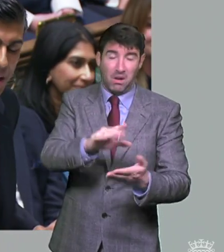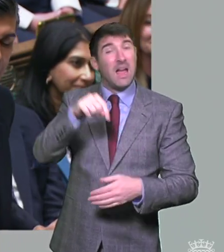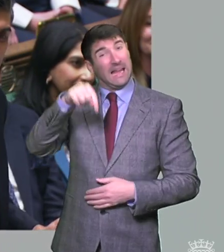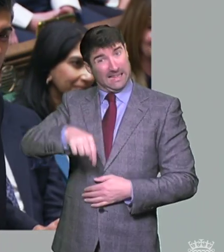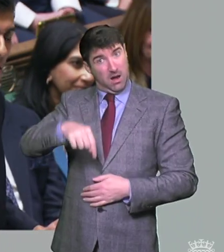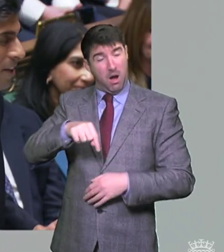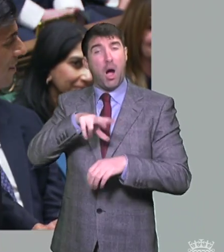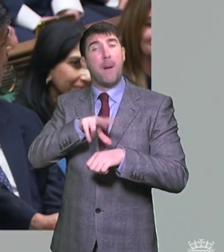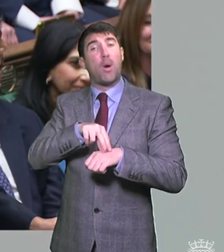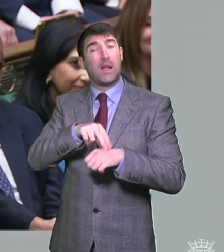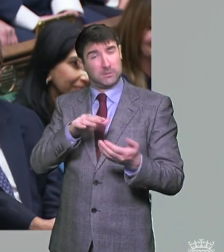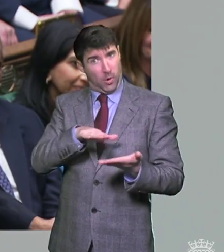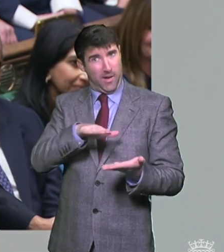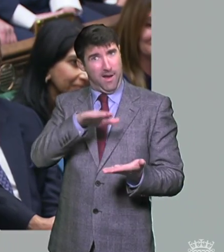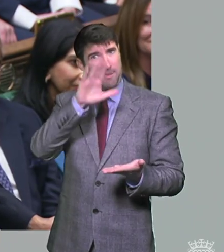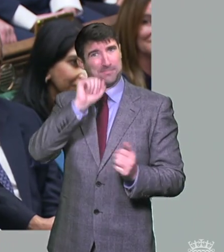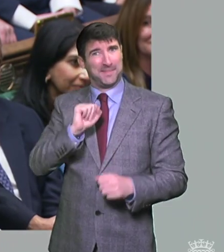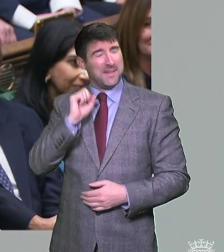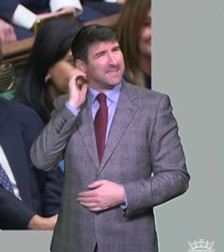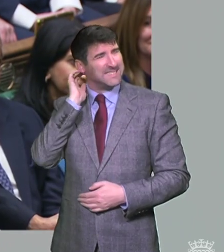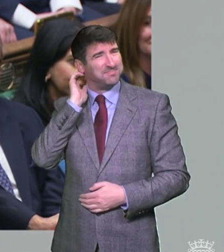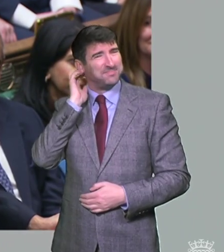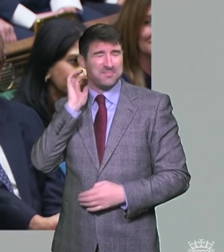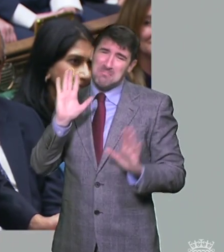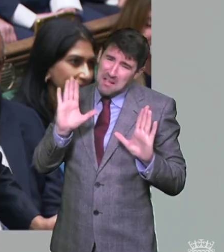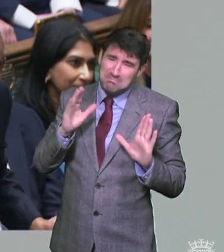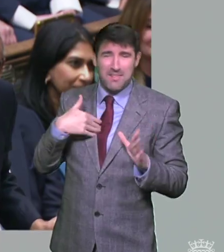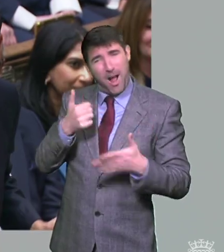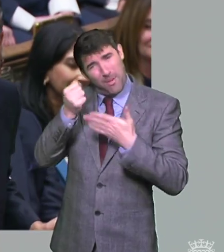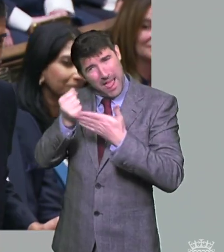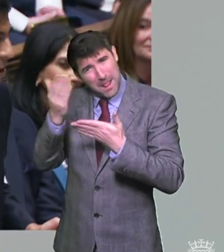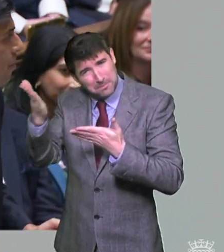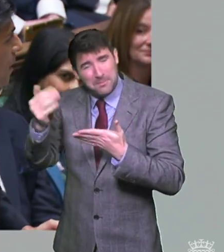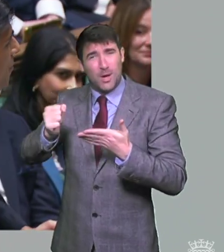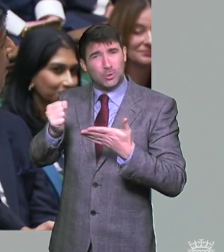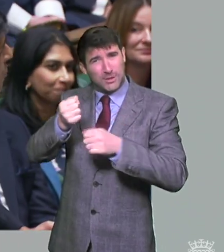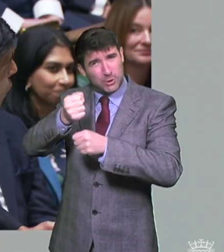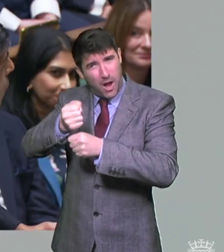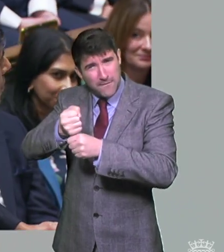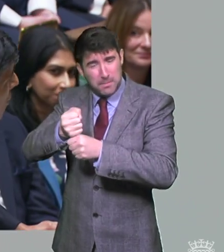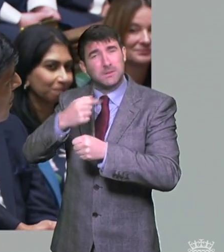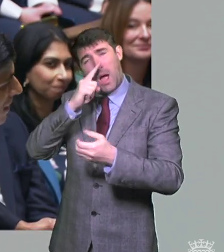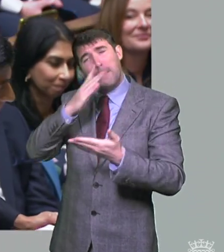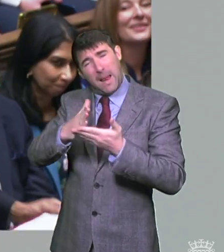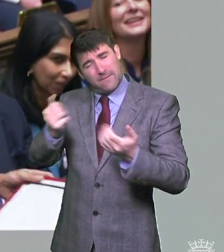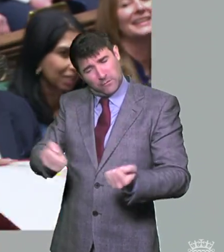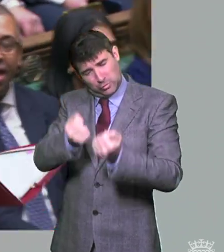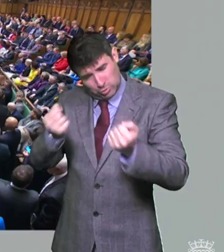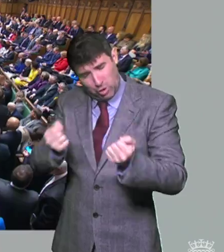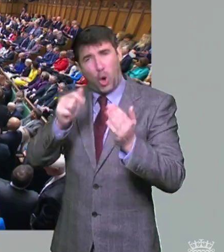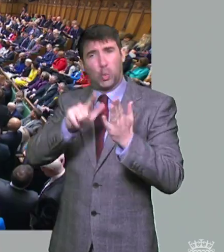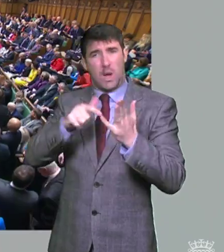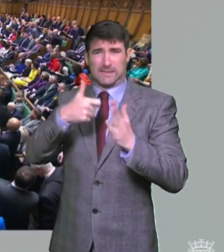I look forward to working with the Scottish Government on our shared challenges, because I believe in a strong United Kingdom.